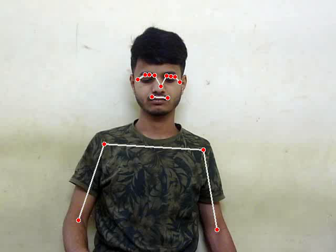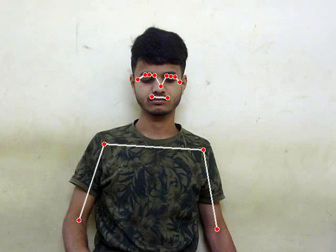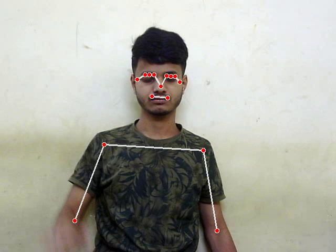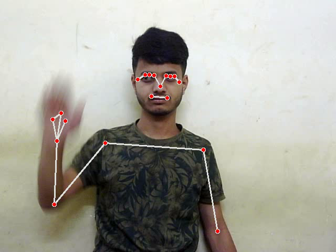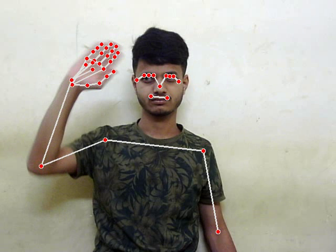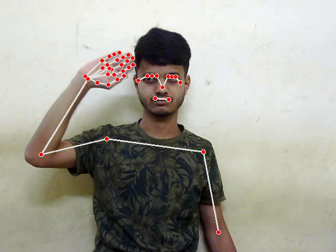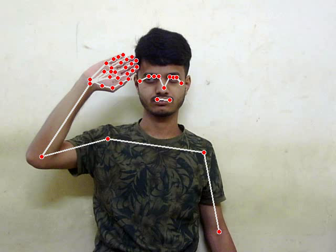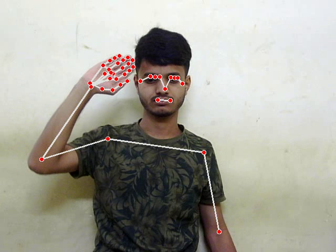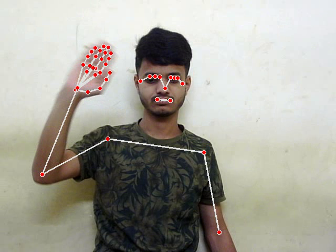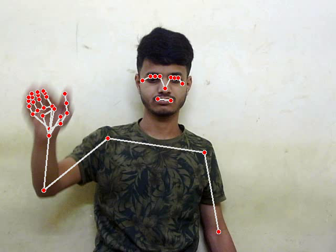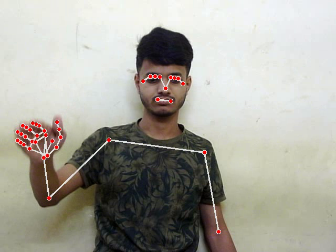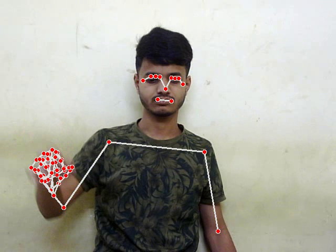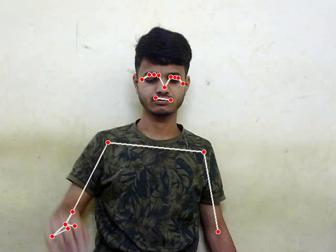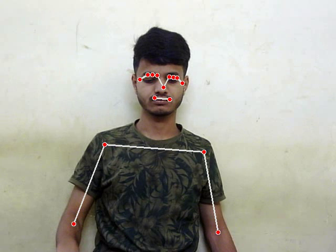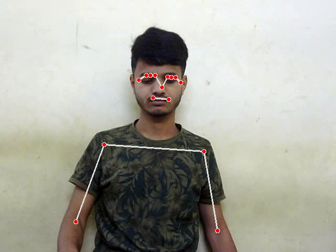hello